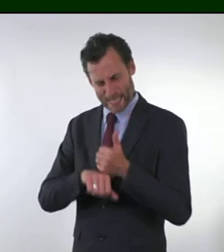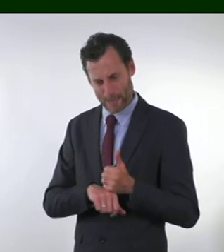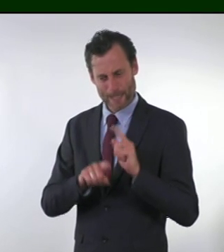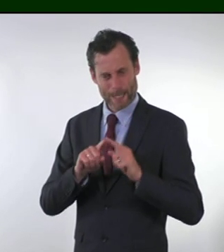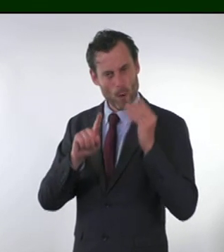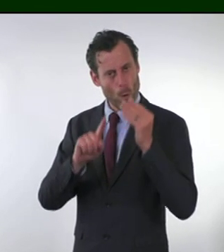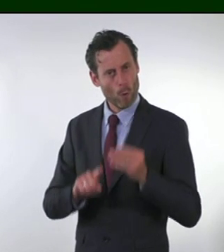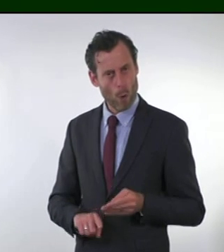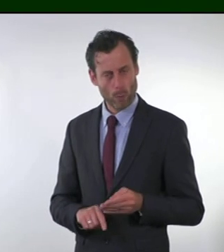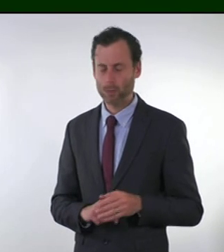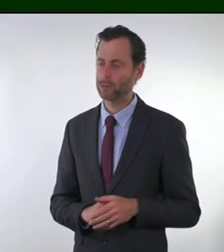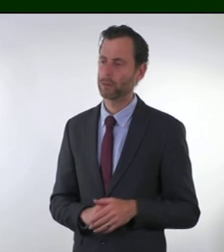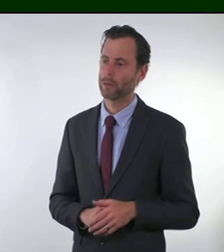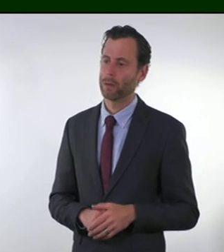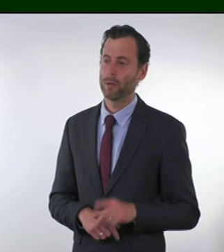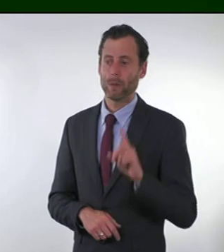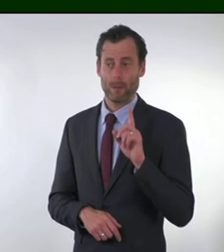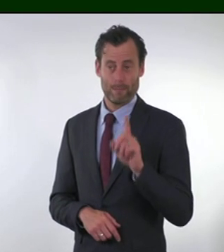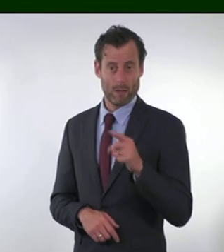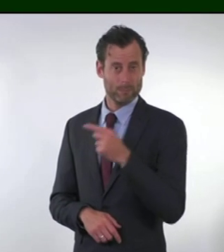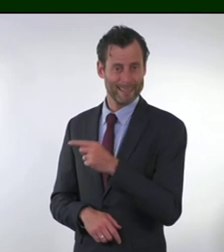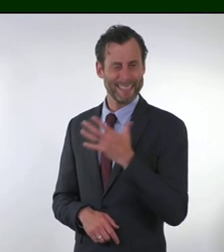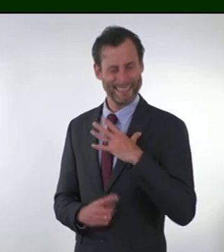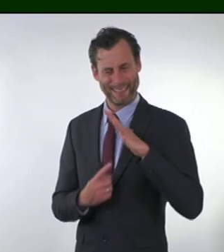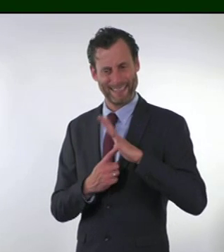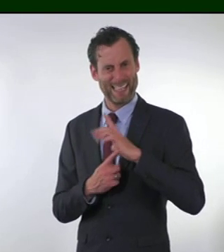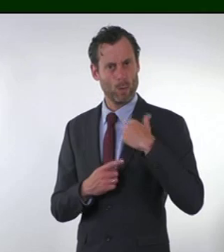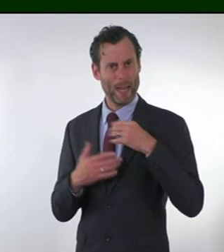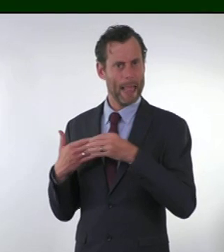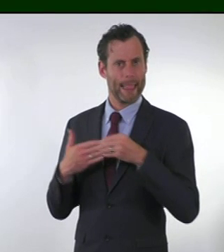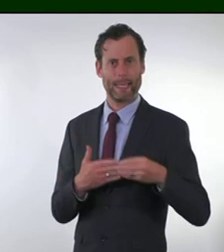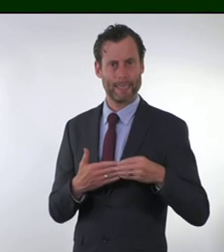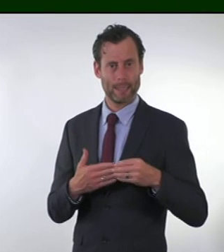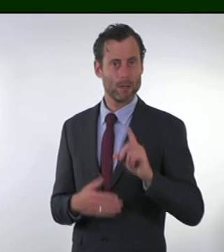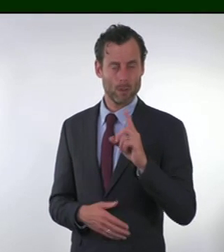She also talked about our leadership in particular areas, and those are things that we must double down on.